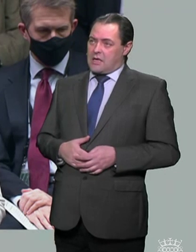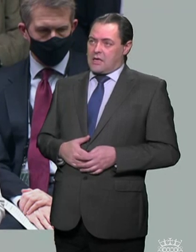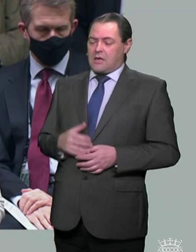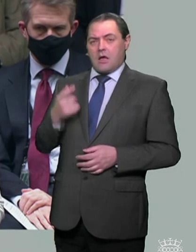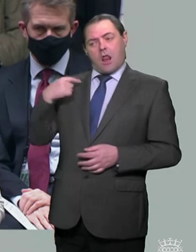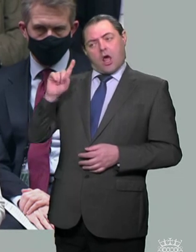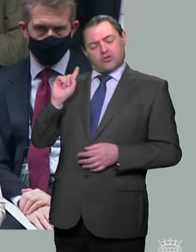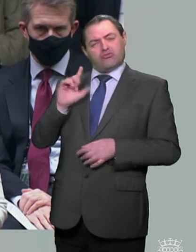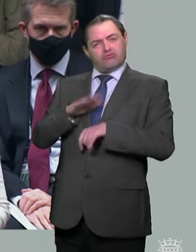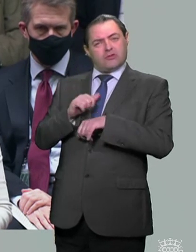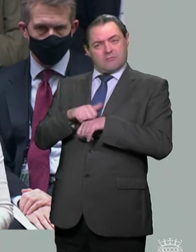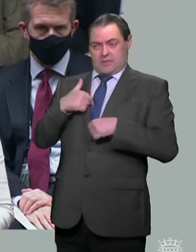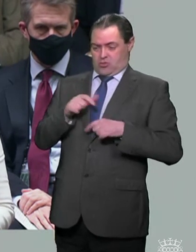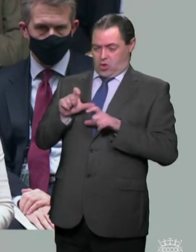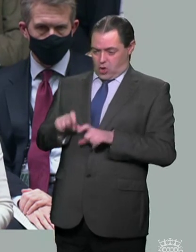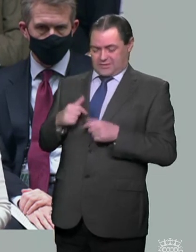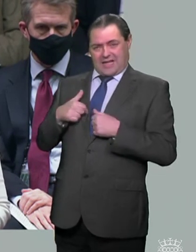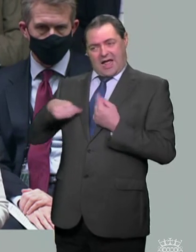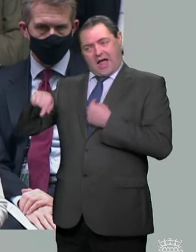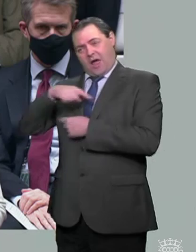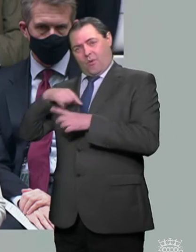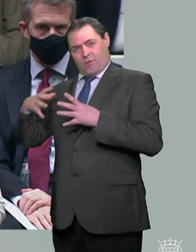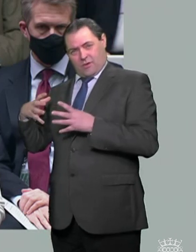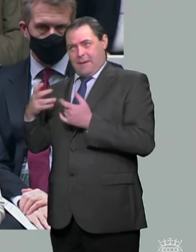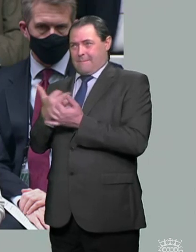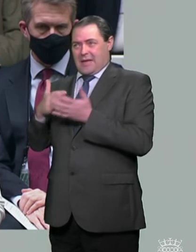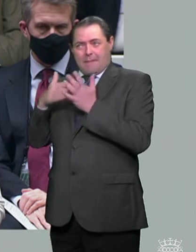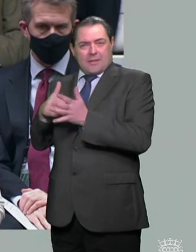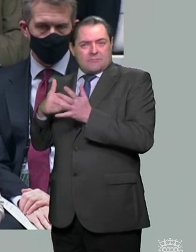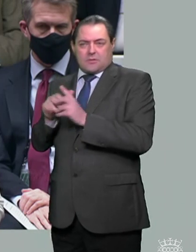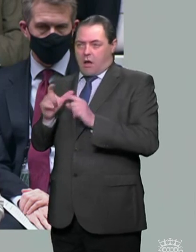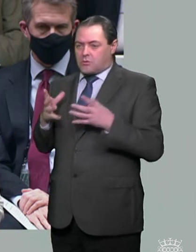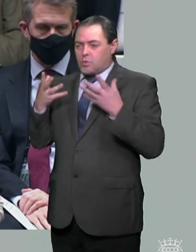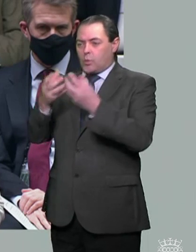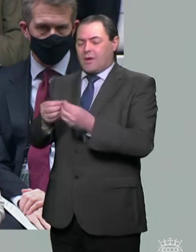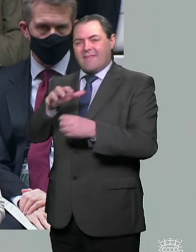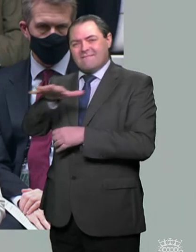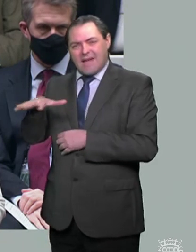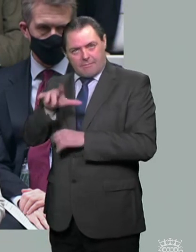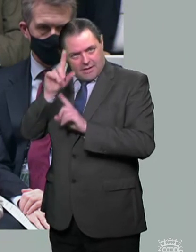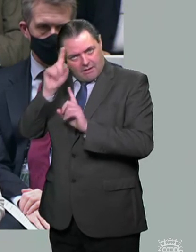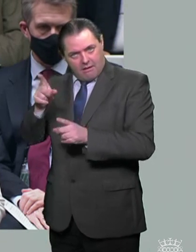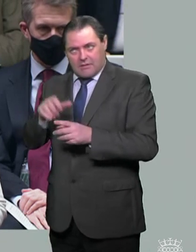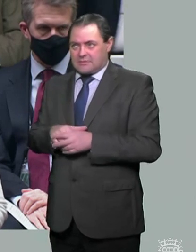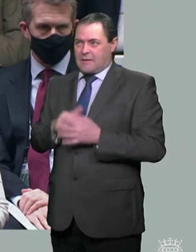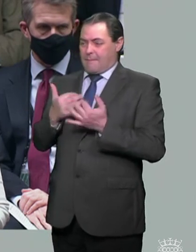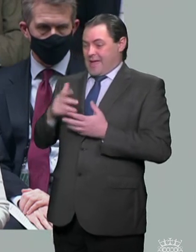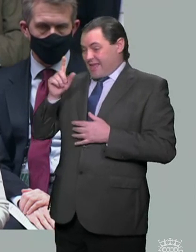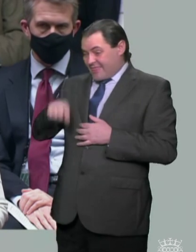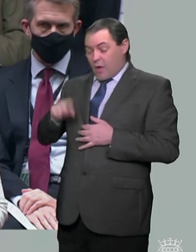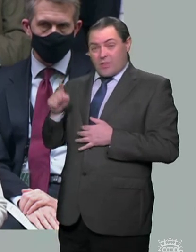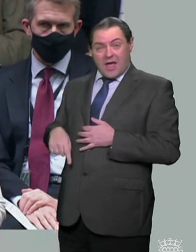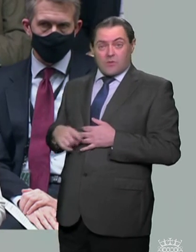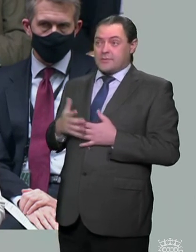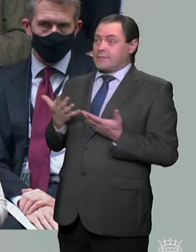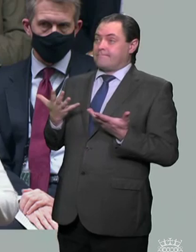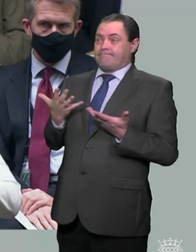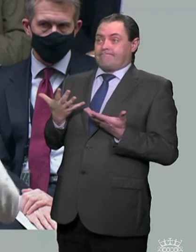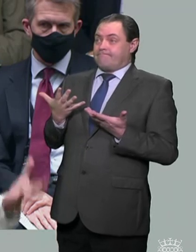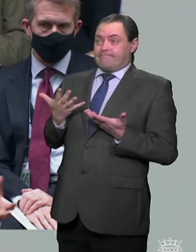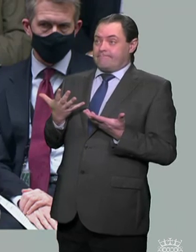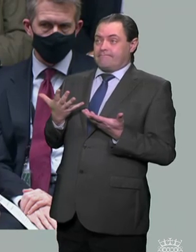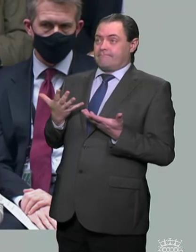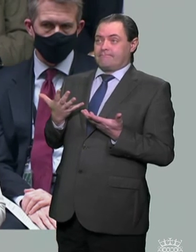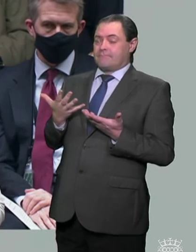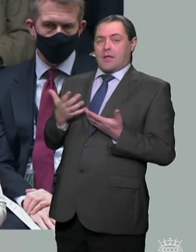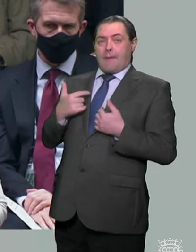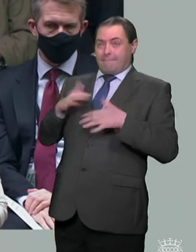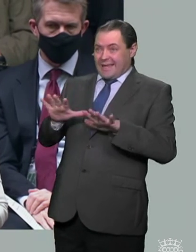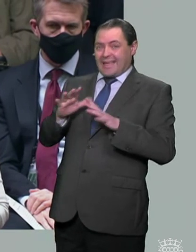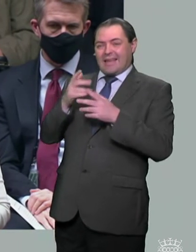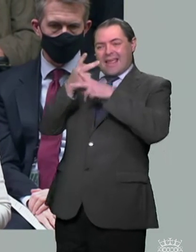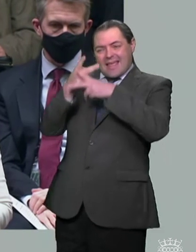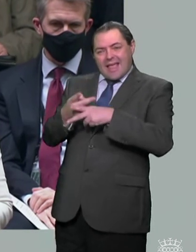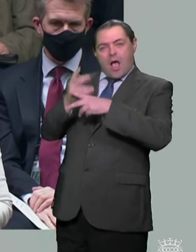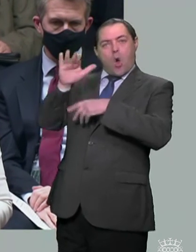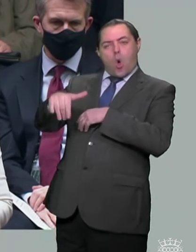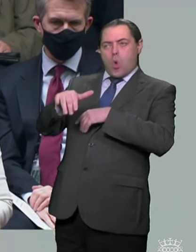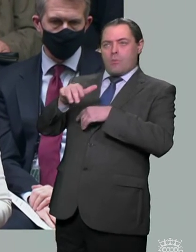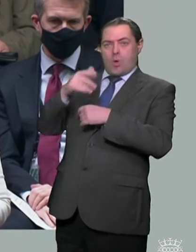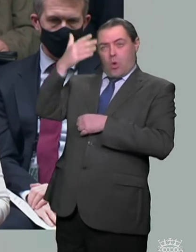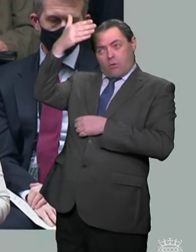Last Christmas, while we were in lockdown, millions of people were unable to be with their families; thousands of people waved through their care home windows at the loved ones